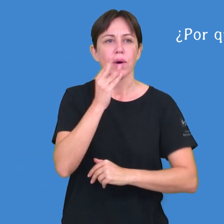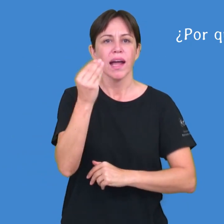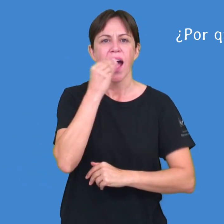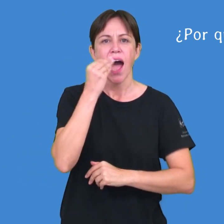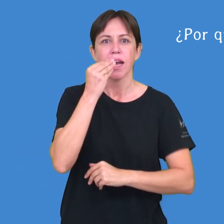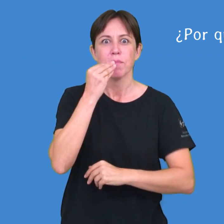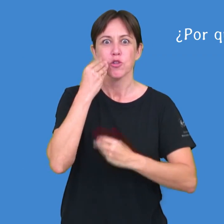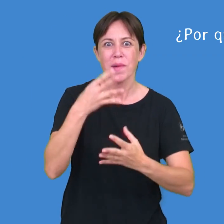comer